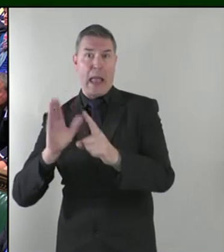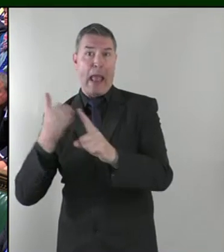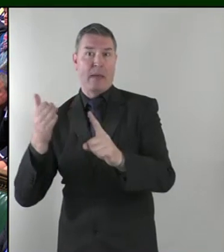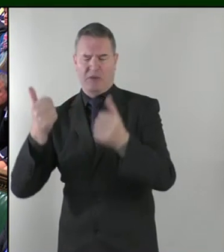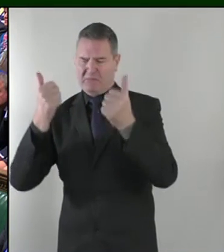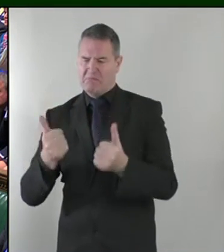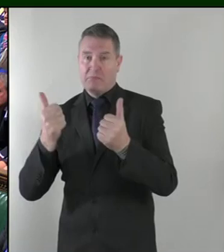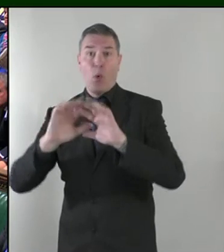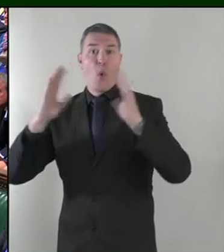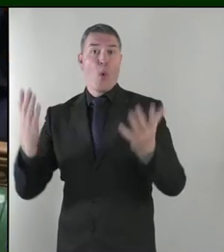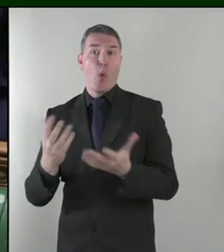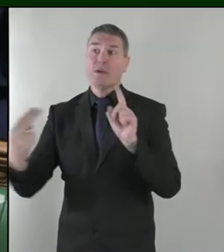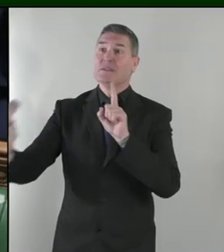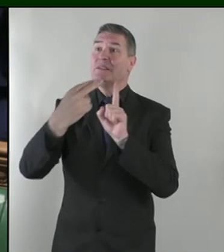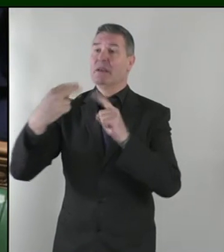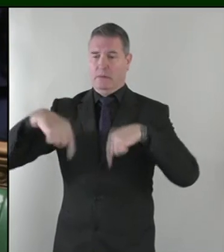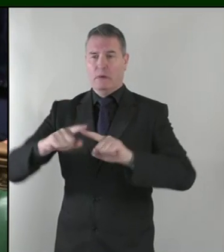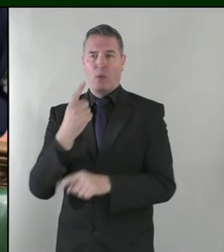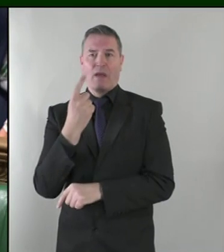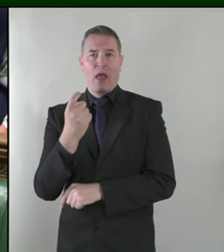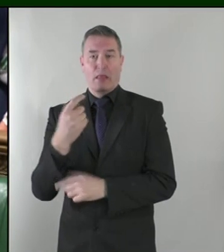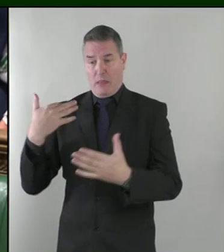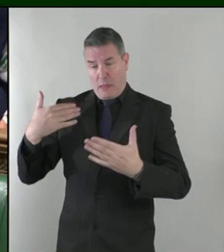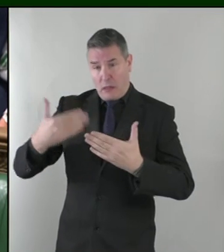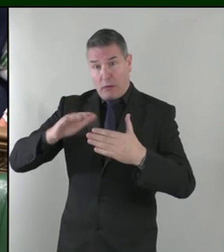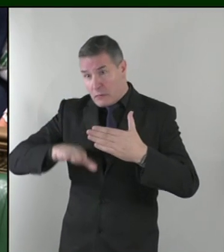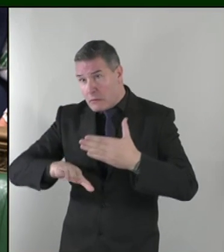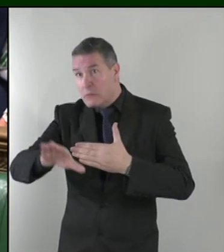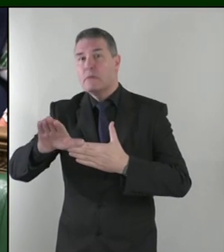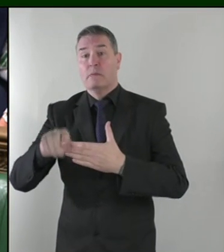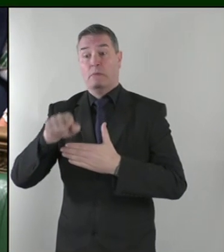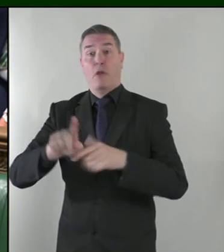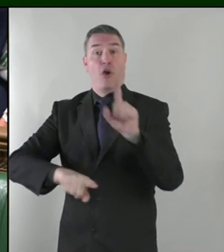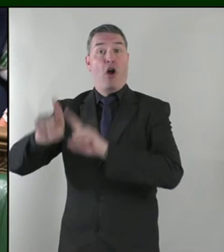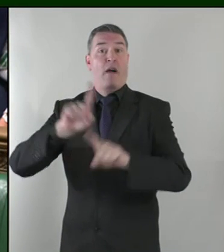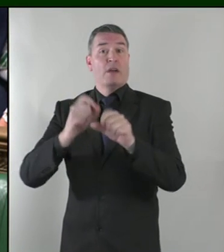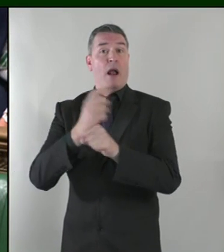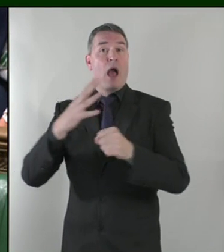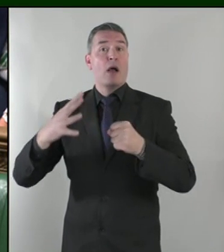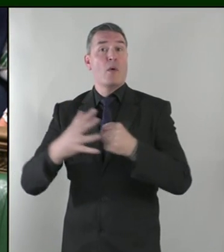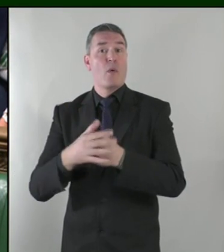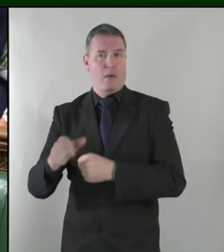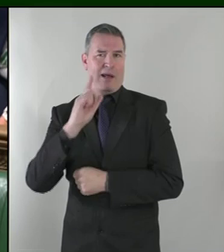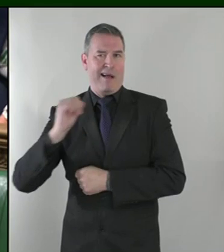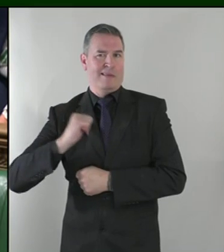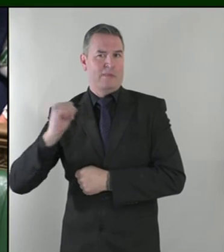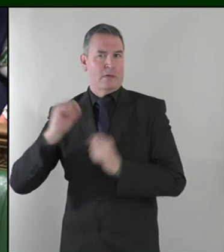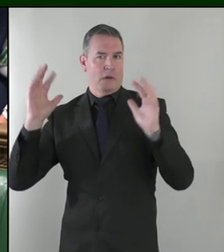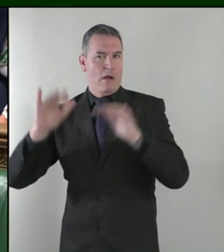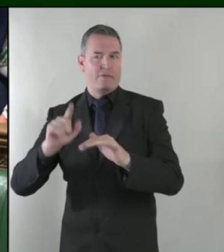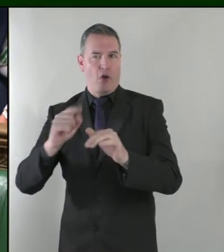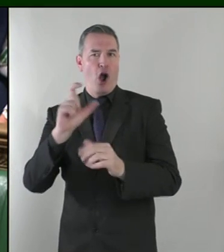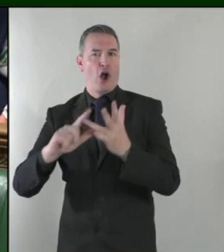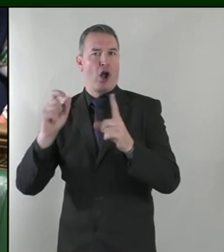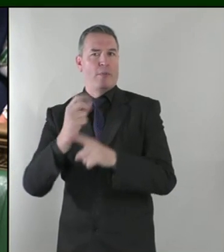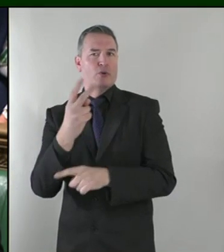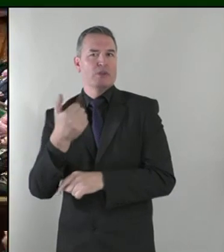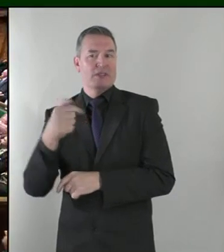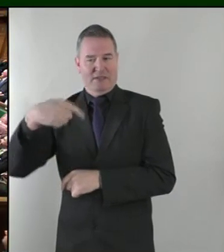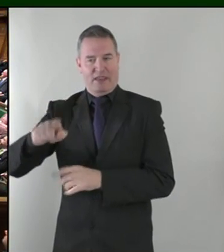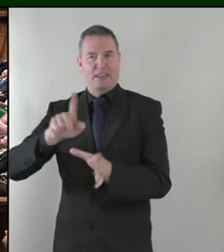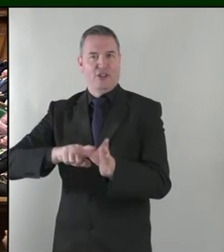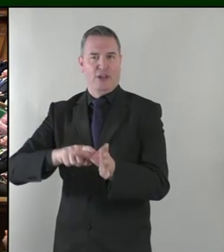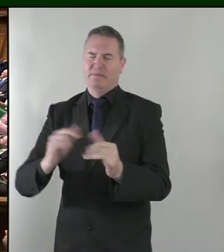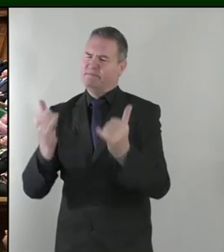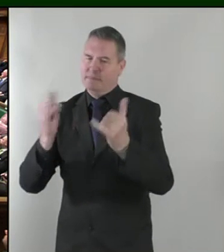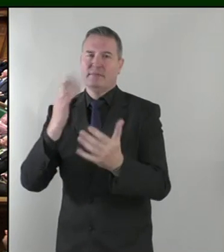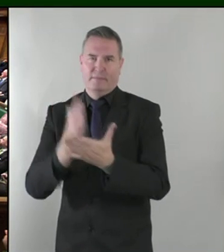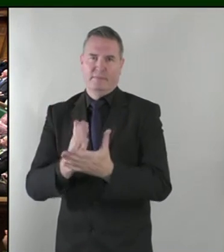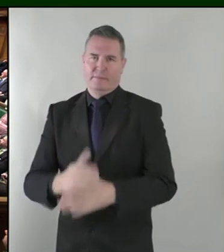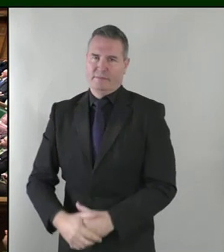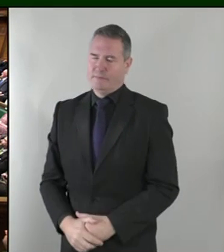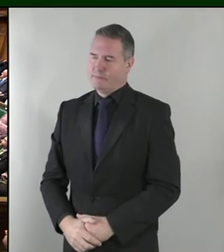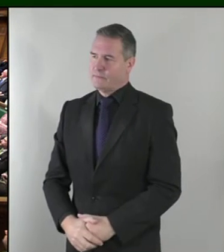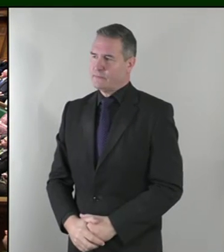We are leading the world in our ambitions, and we will have a wonderful summit in Glasgow, one of the most fantastic cities in our country, at the end of the year.